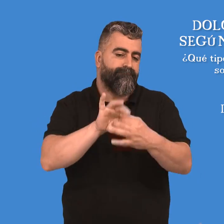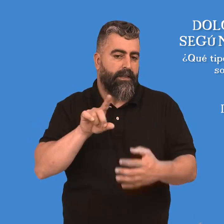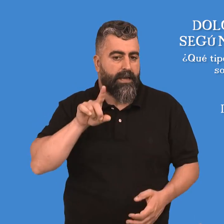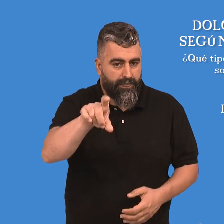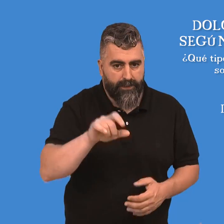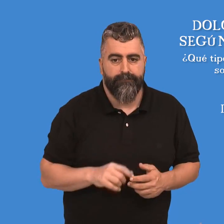cancer